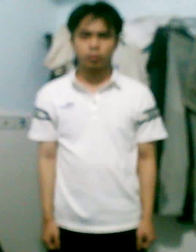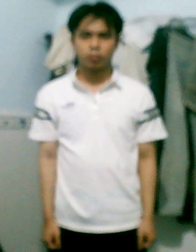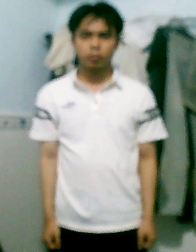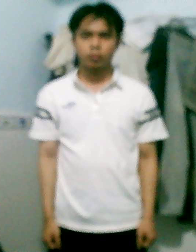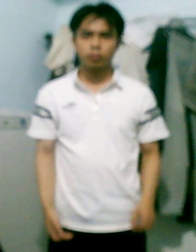tieng viet